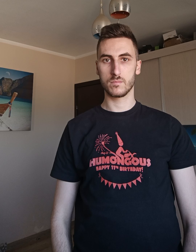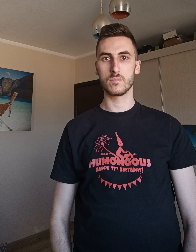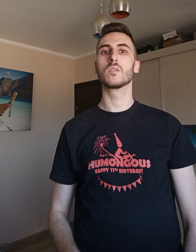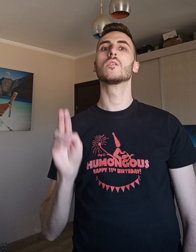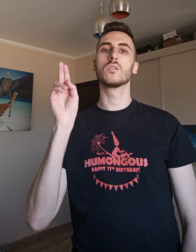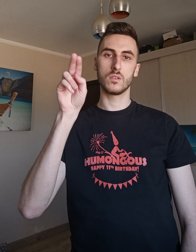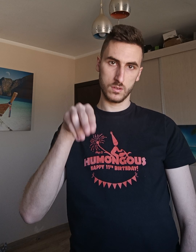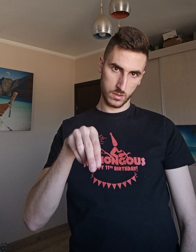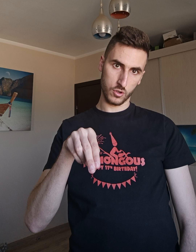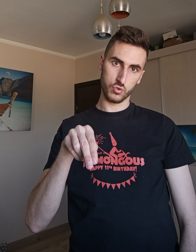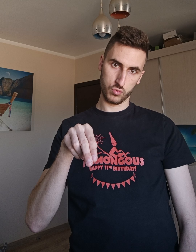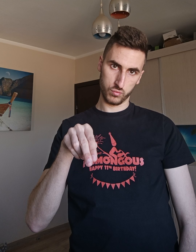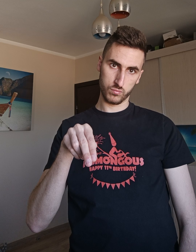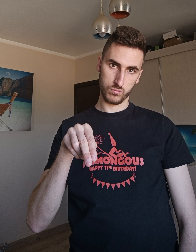יש